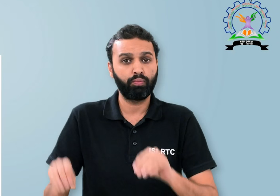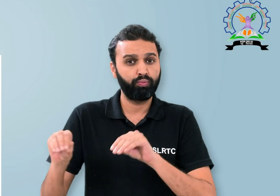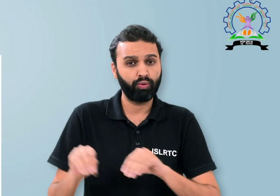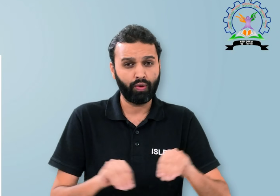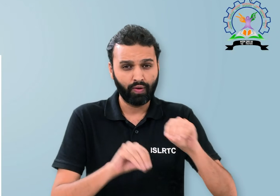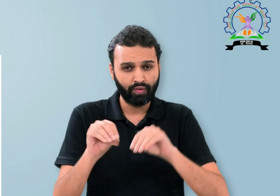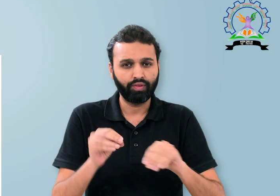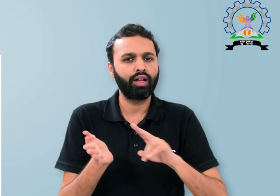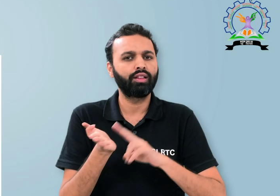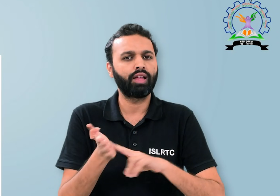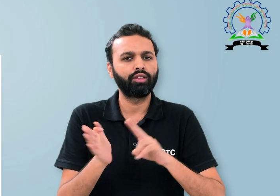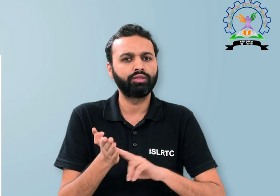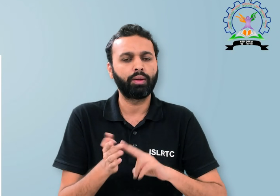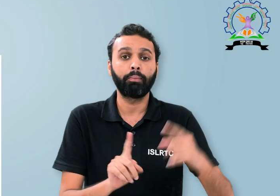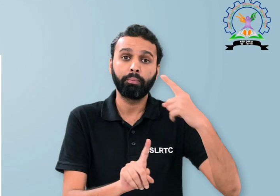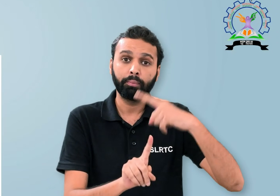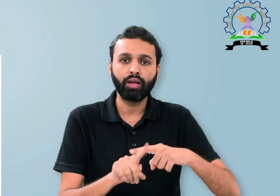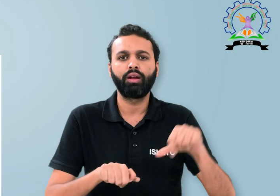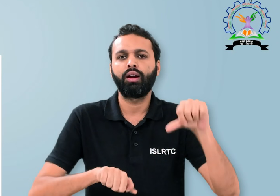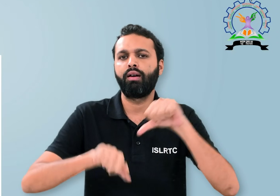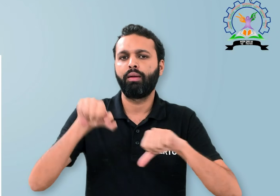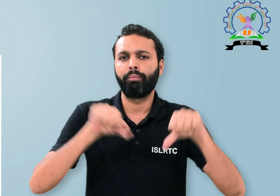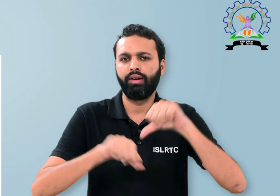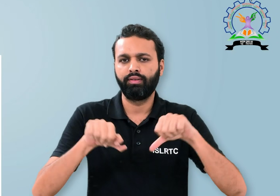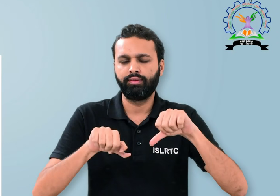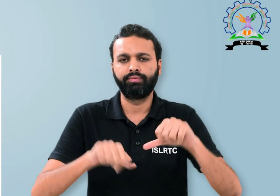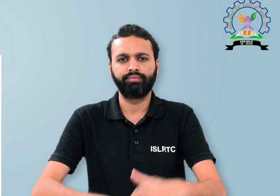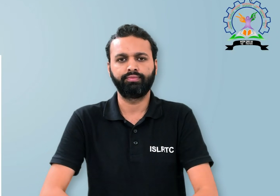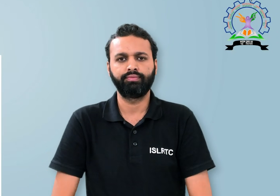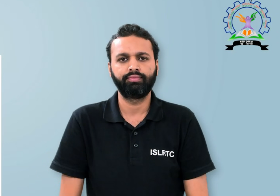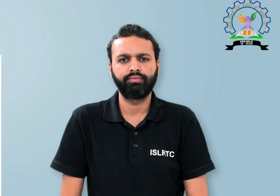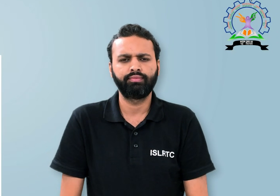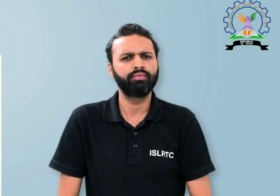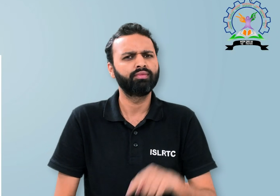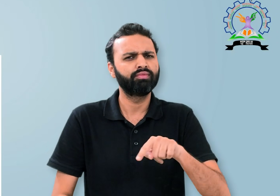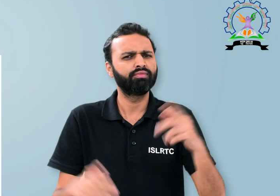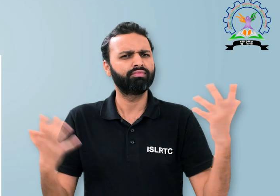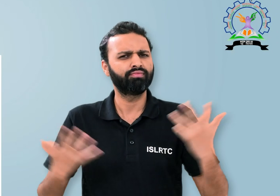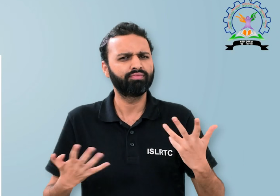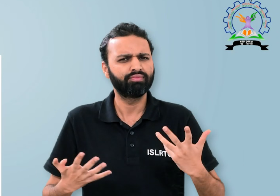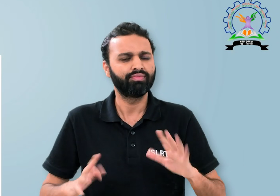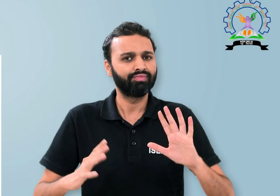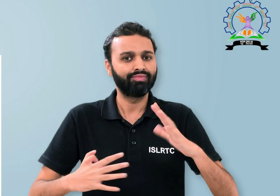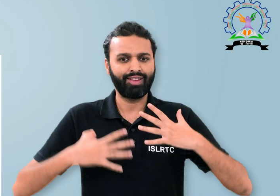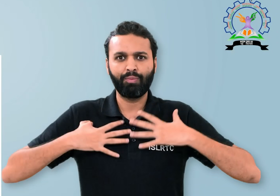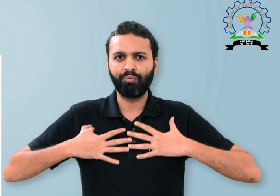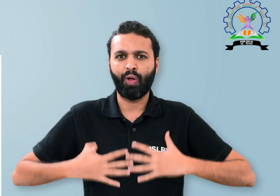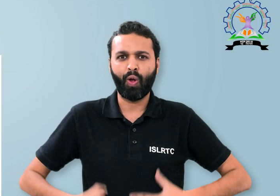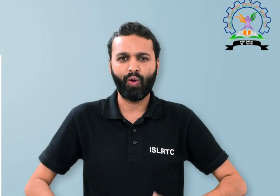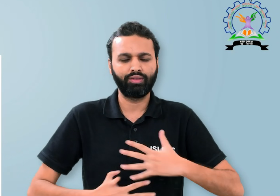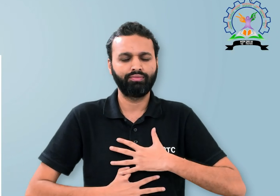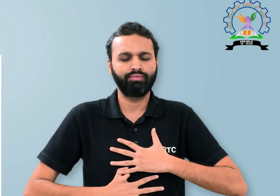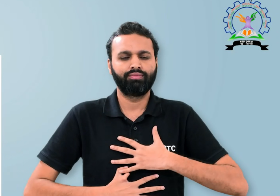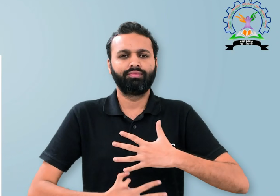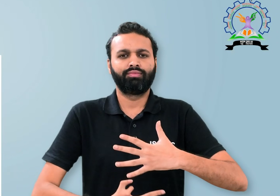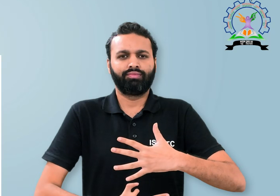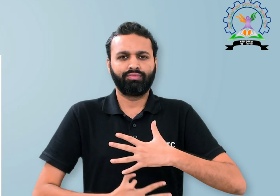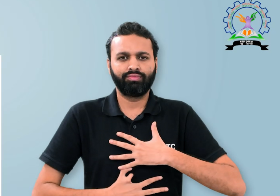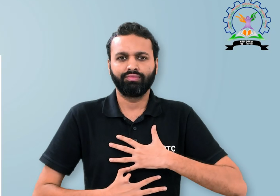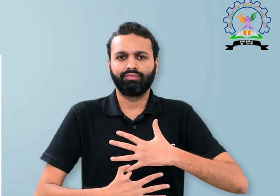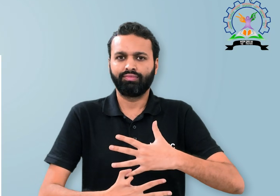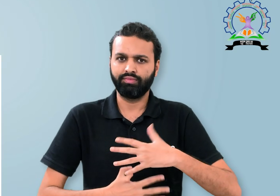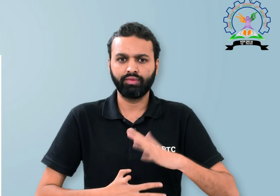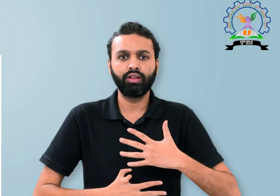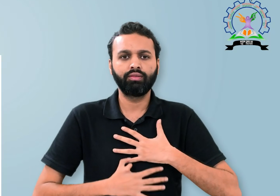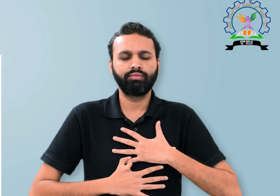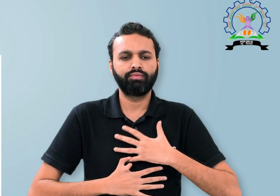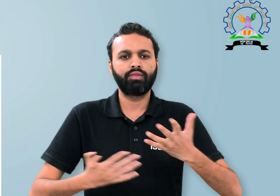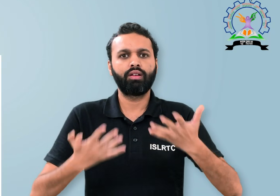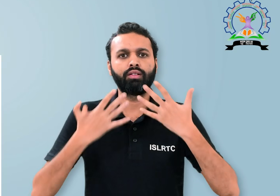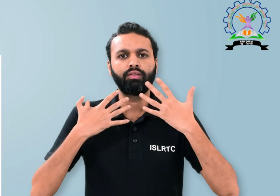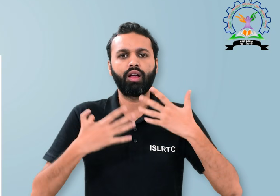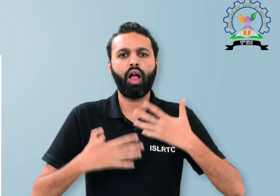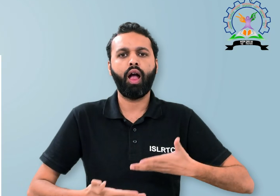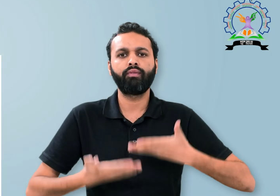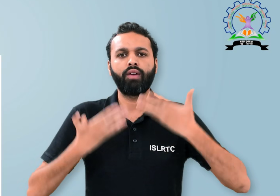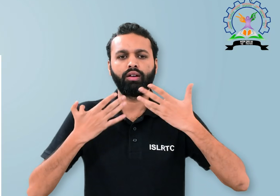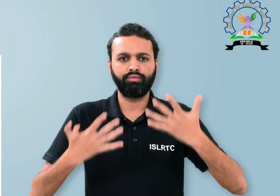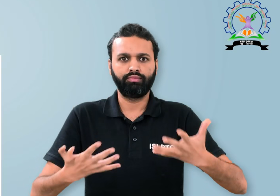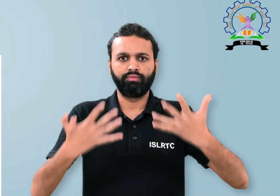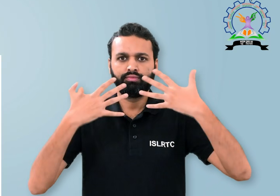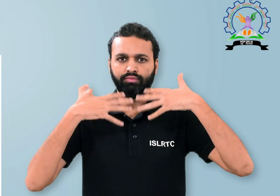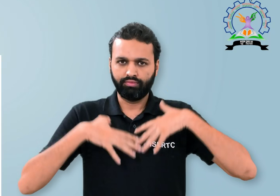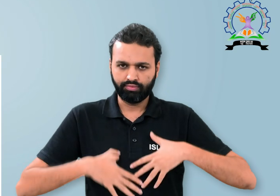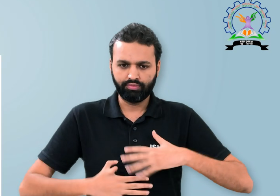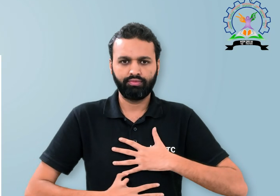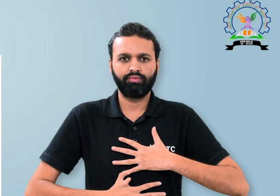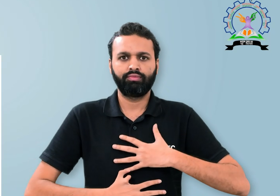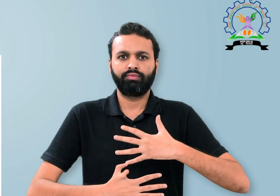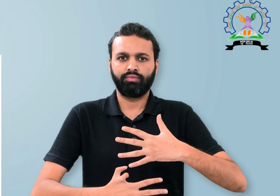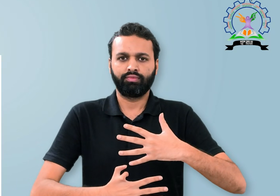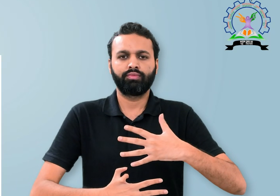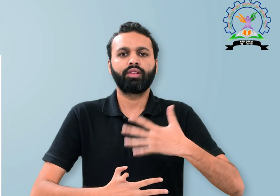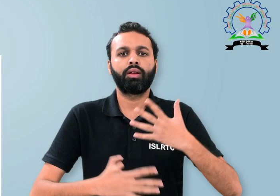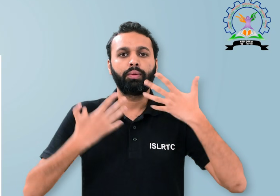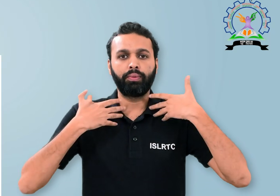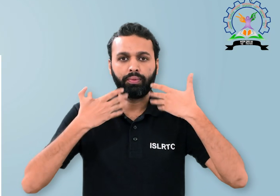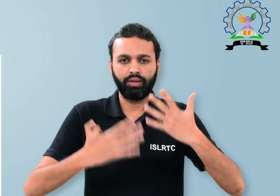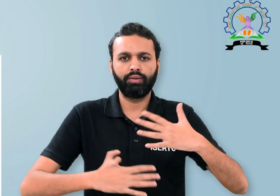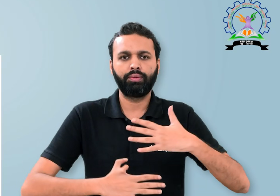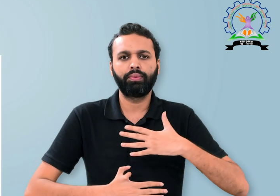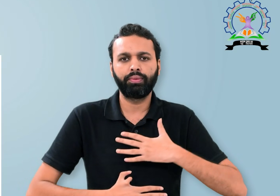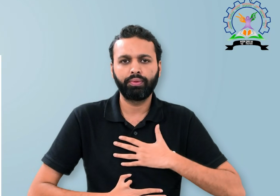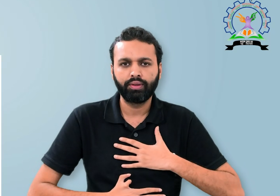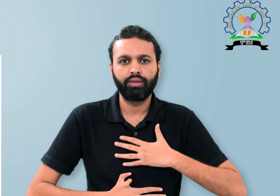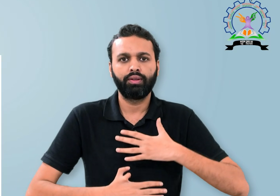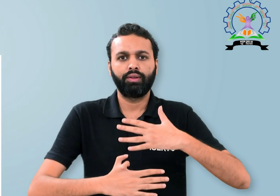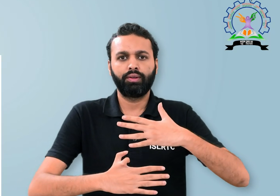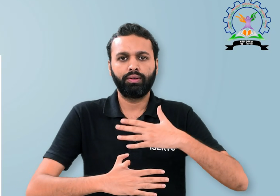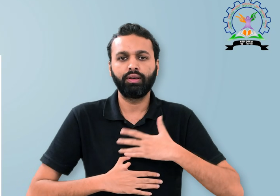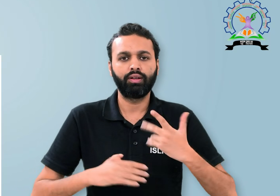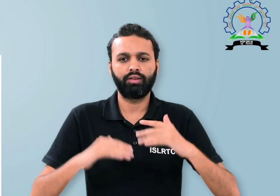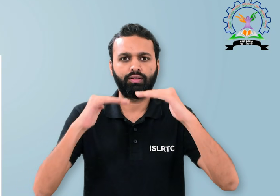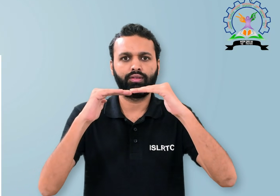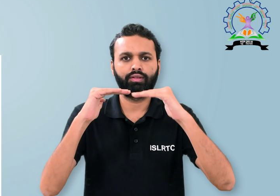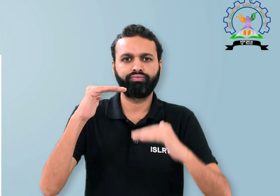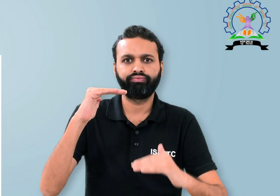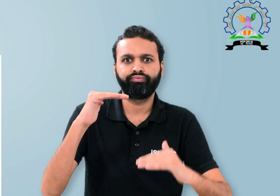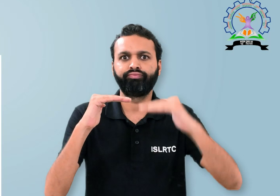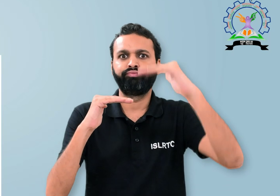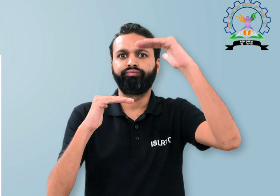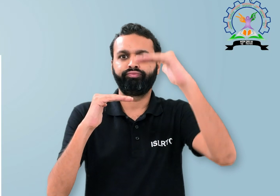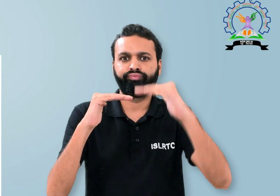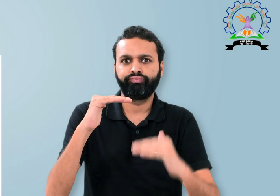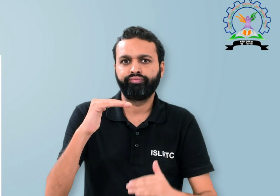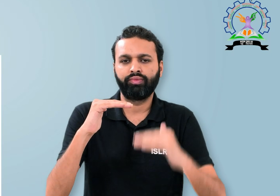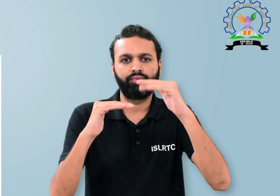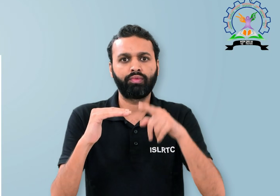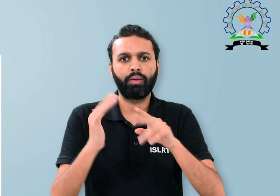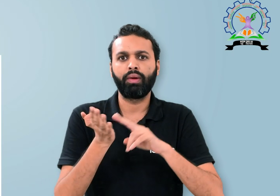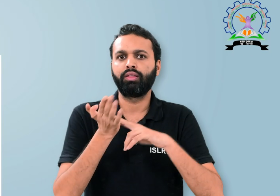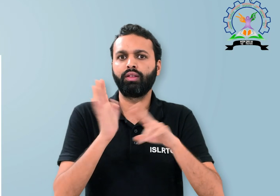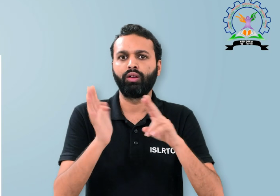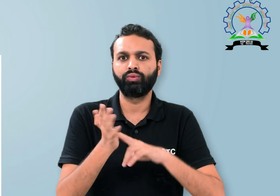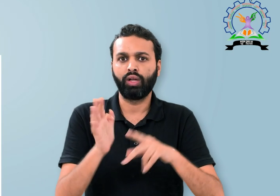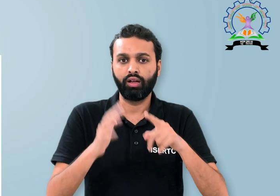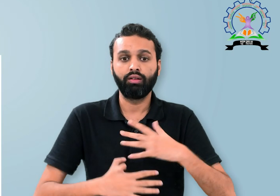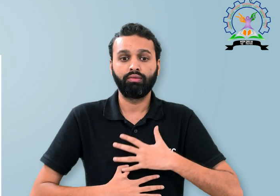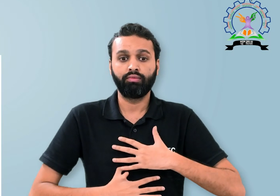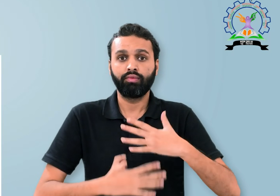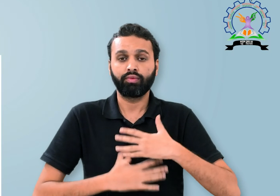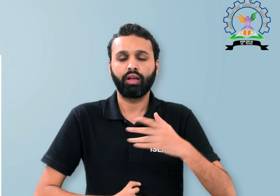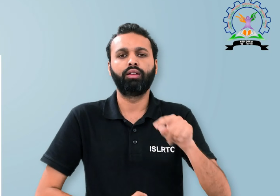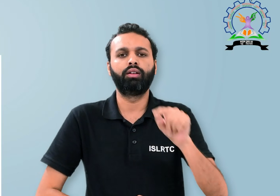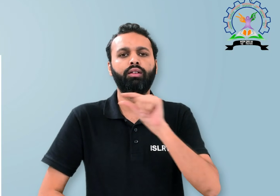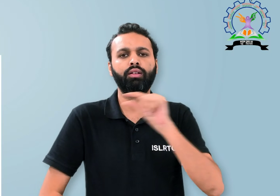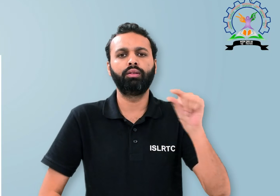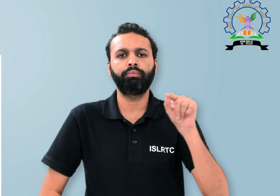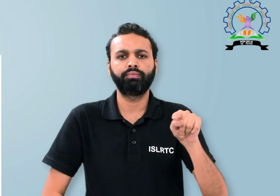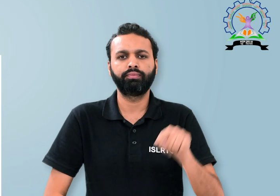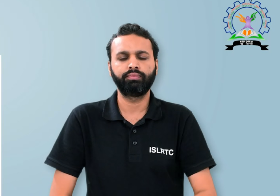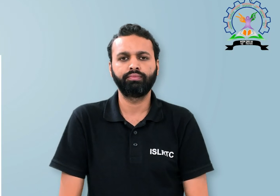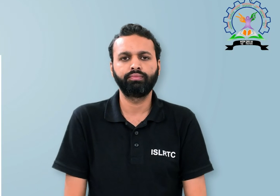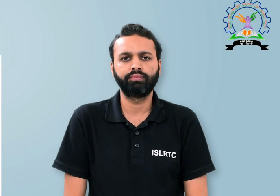Rhythm (biological) The flow of movement of a process that is natural for example Breathing and sleeping are biological rhythms